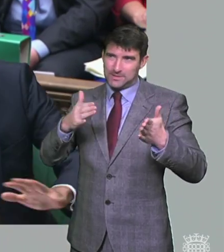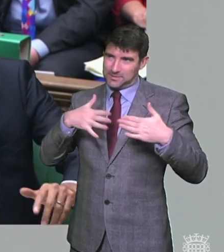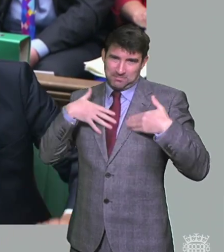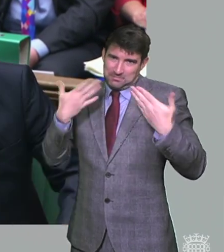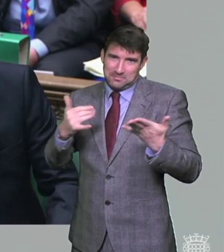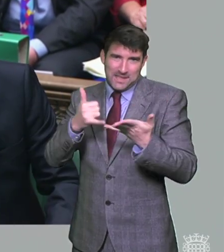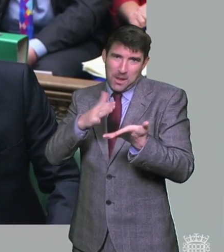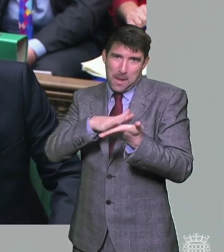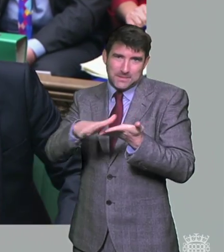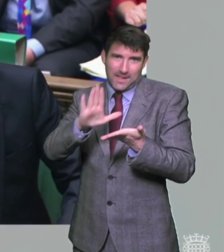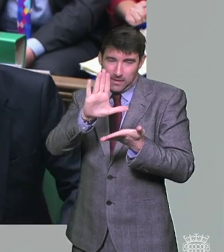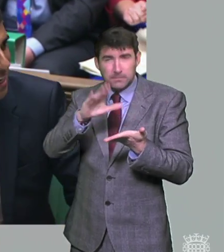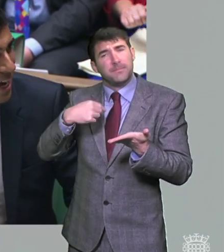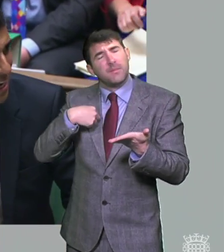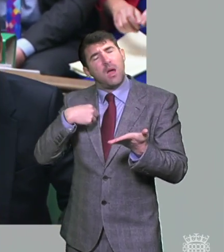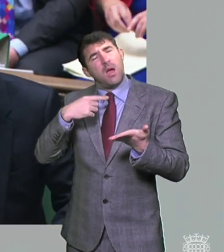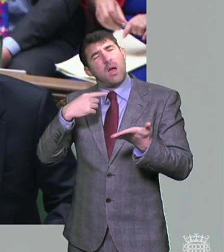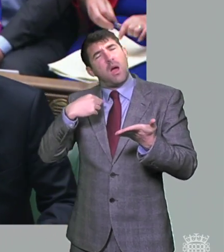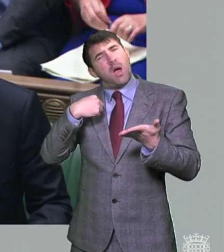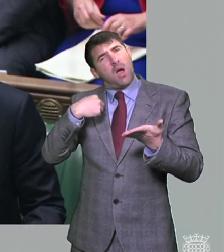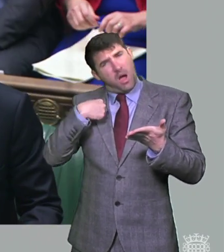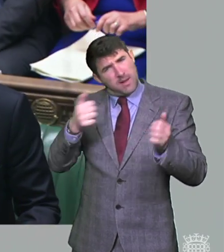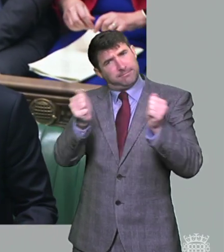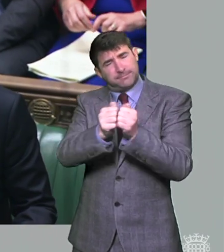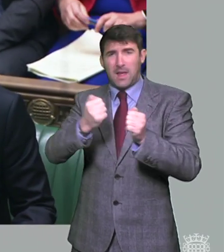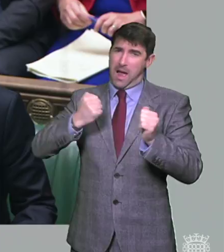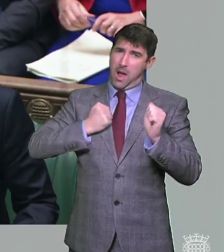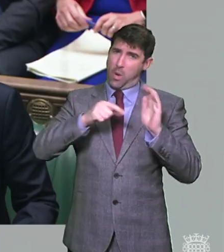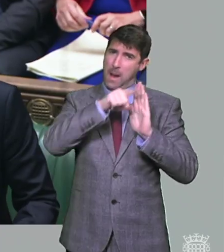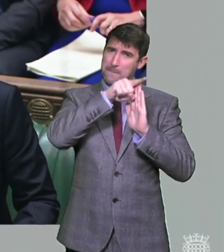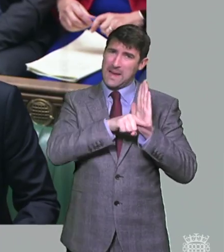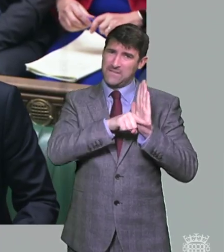When it comes to energy policy, I stick by what we said in our manifesto.